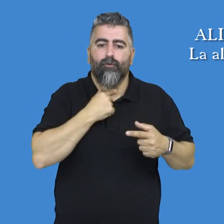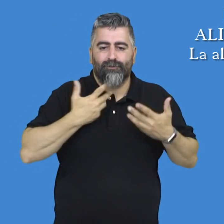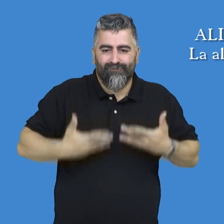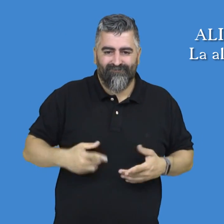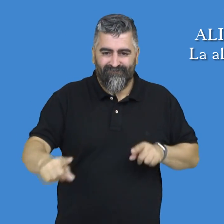relajar